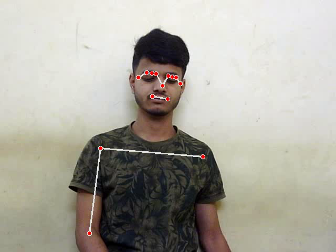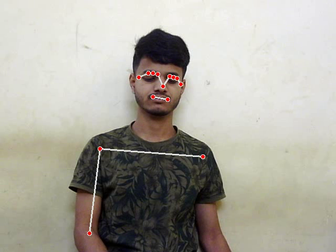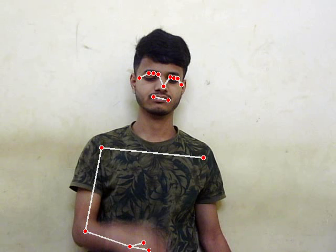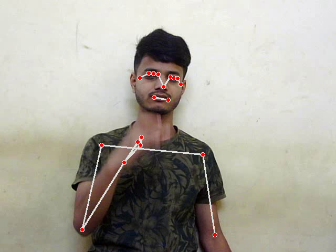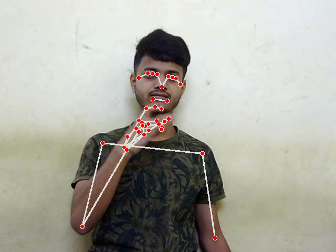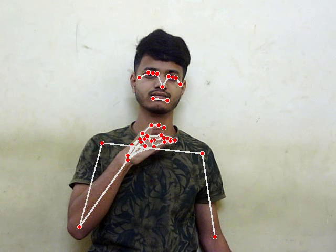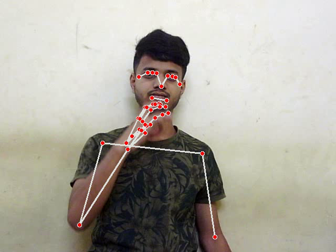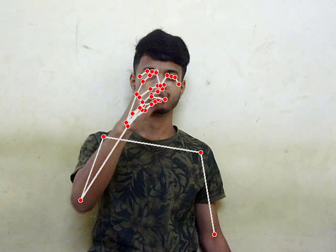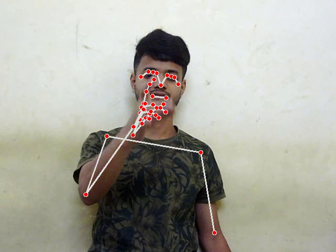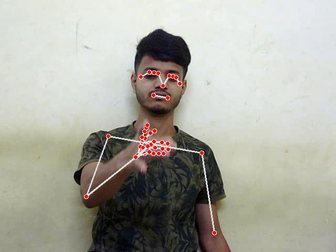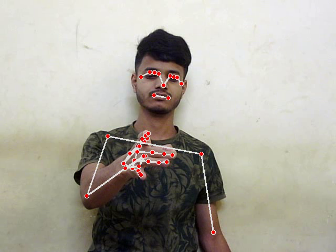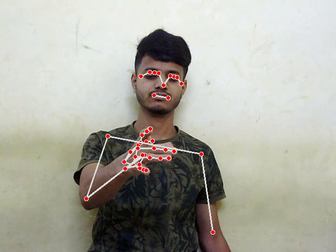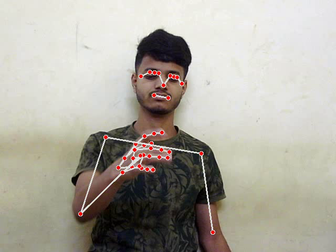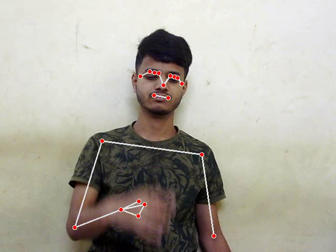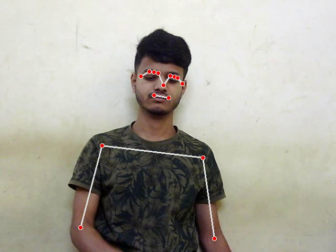like